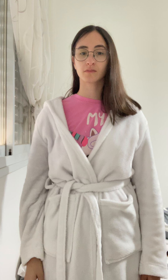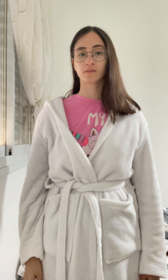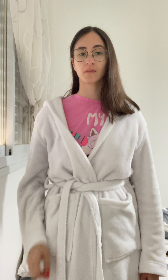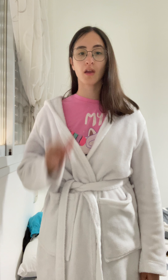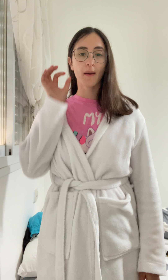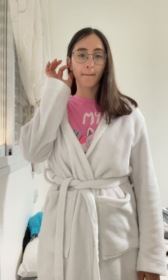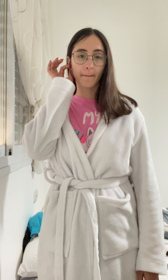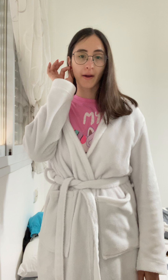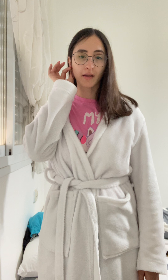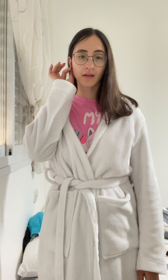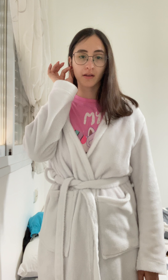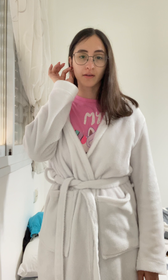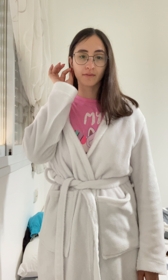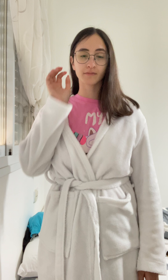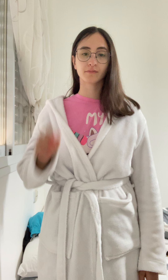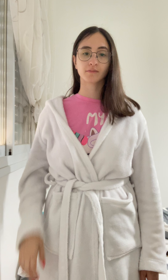בת